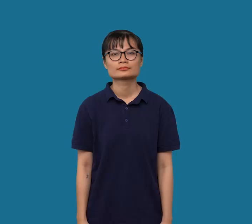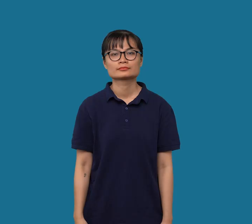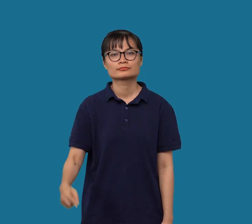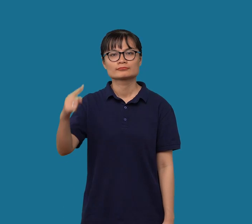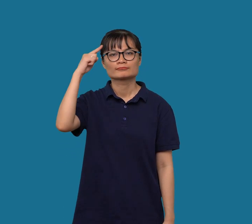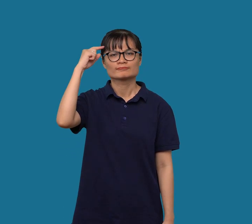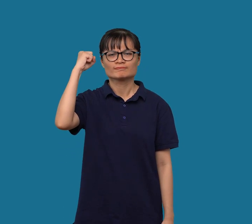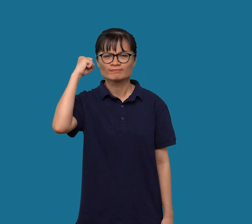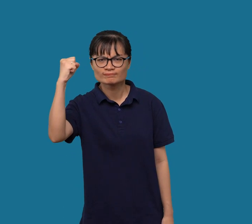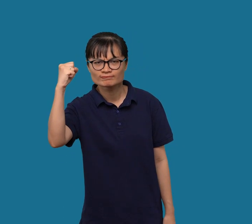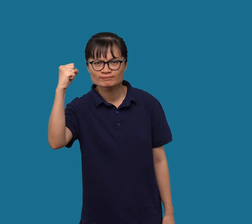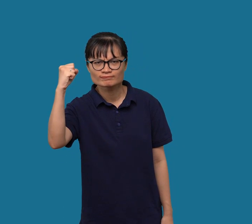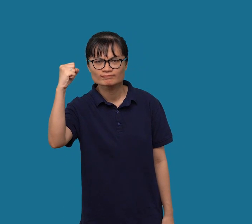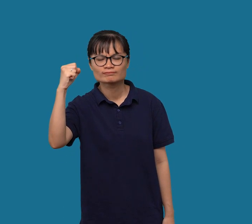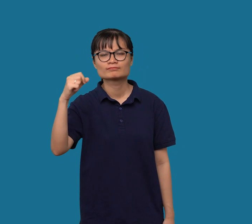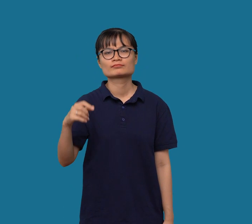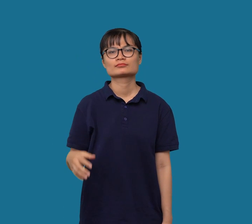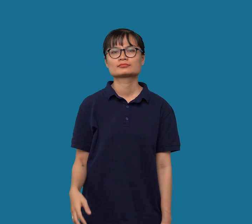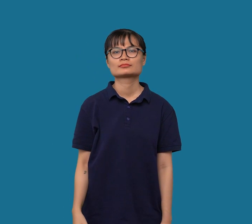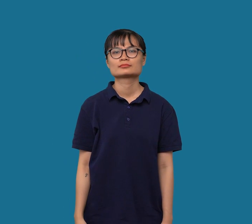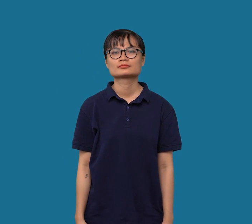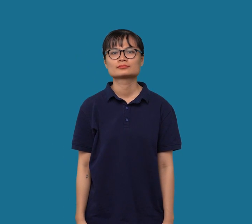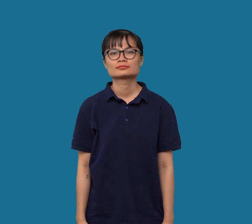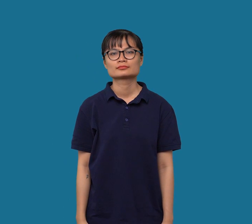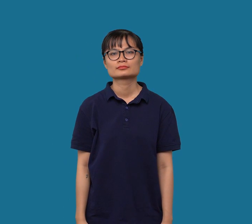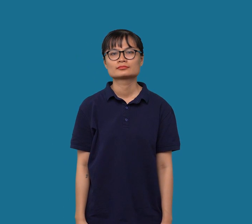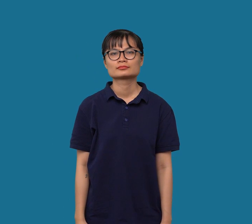ý chí